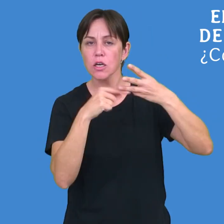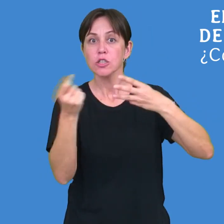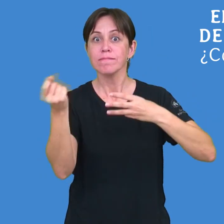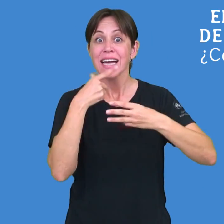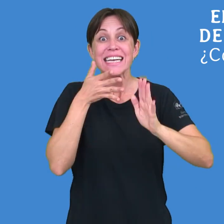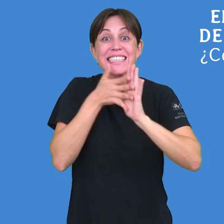droga